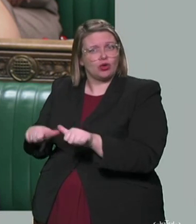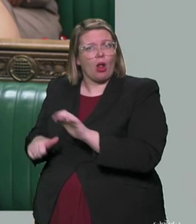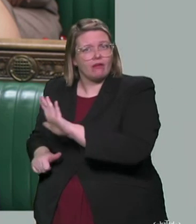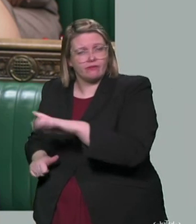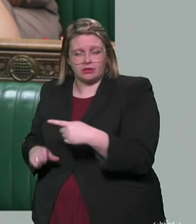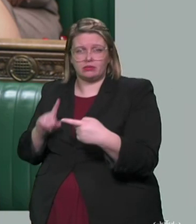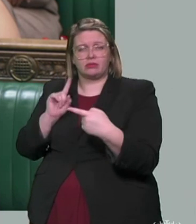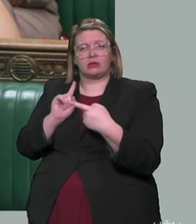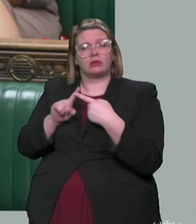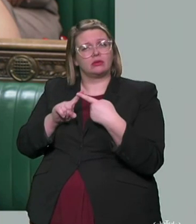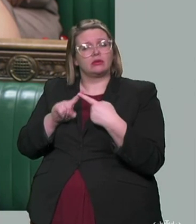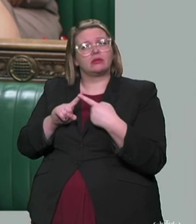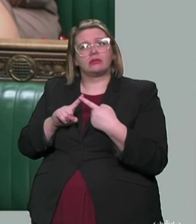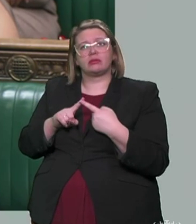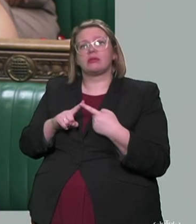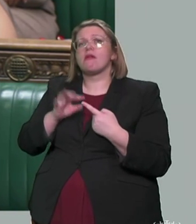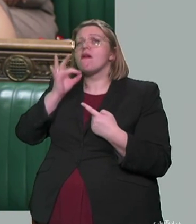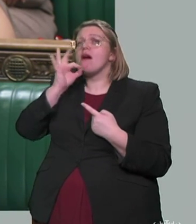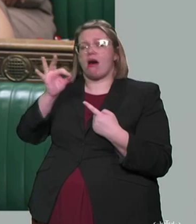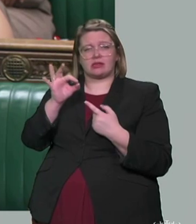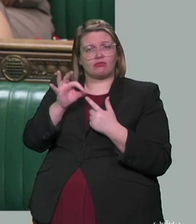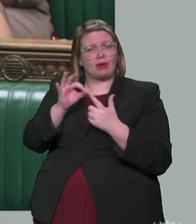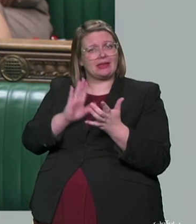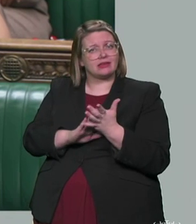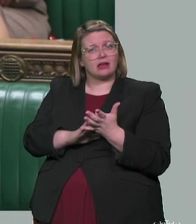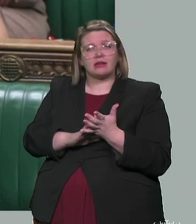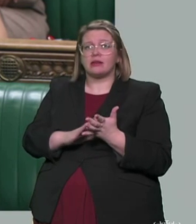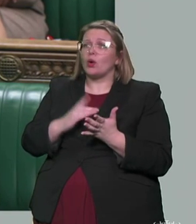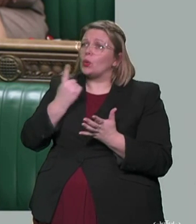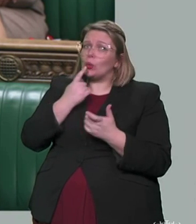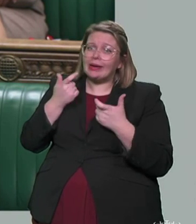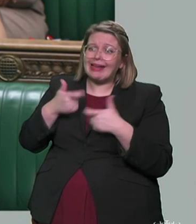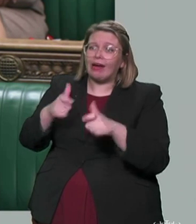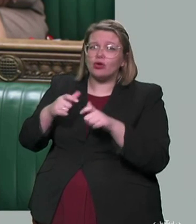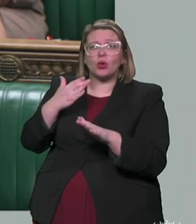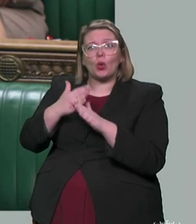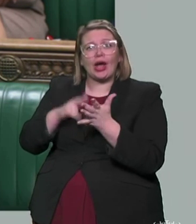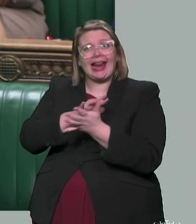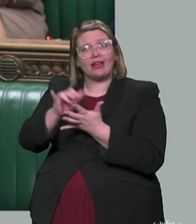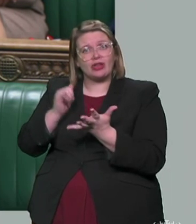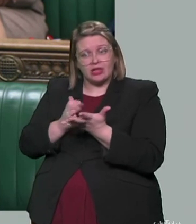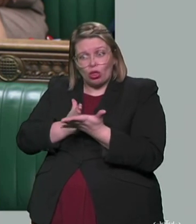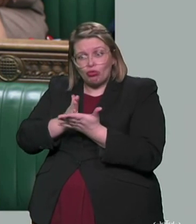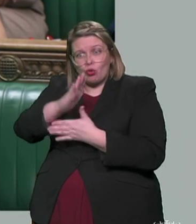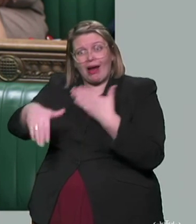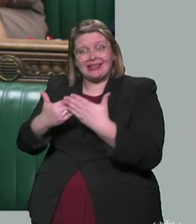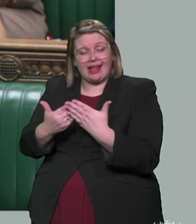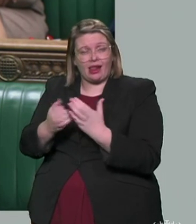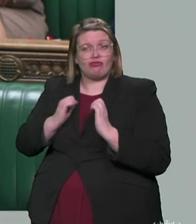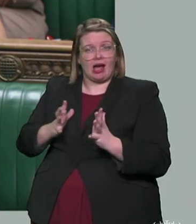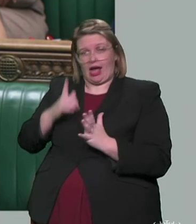We should reward people for staying on in the NHS right through to retirement.